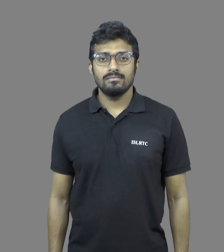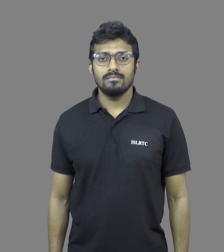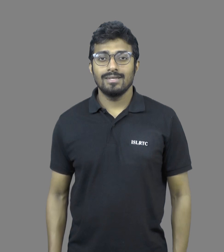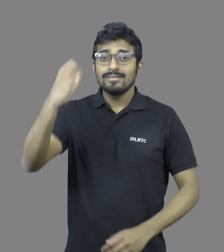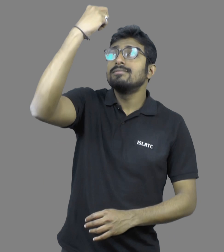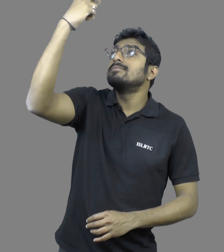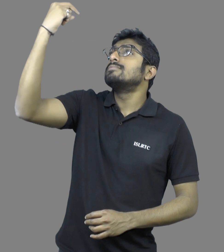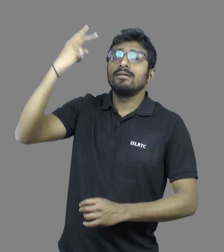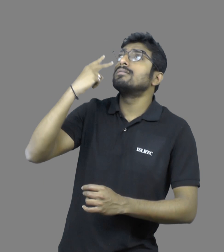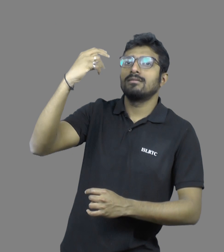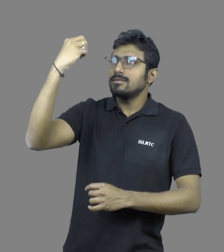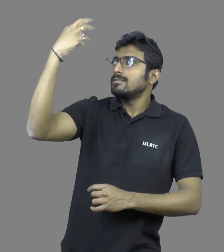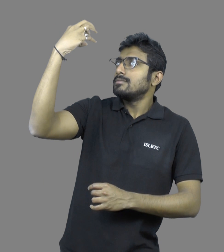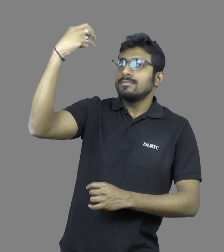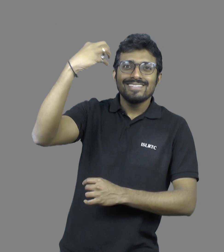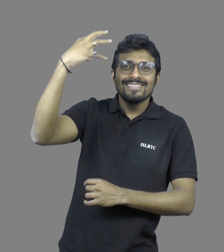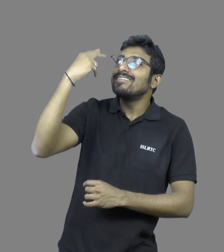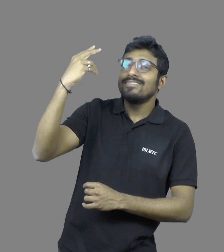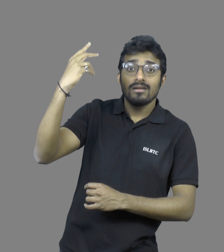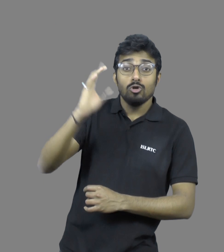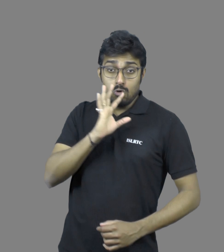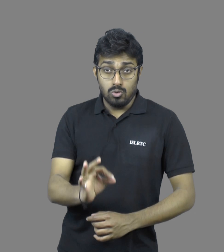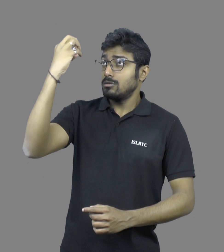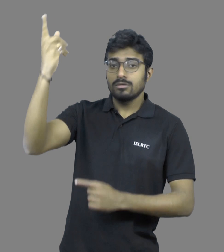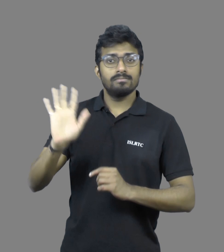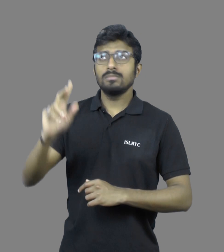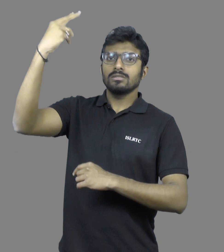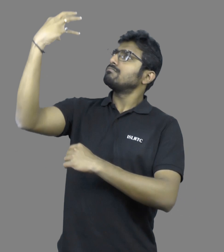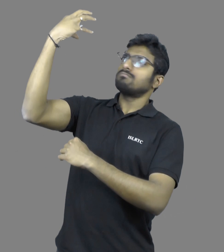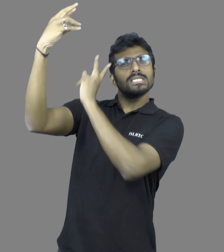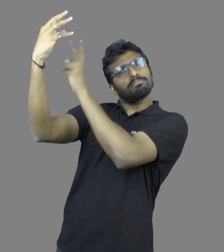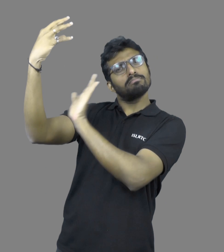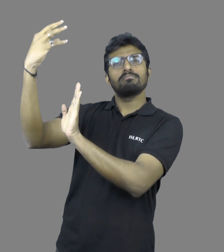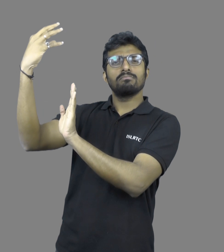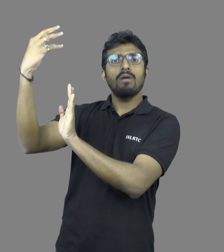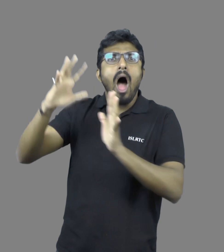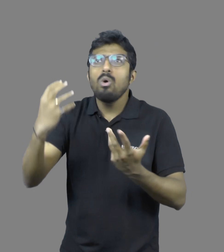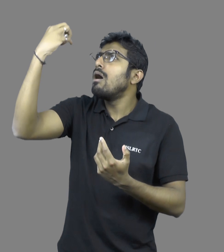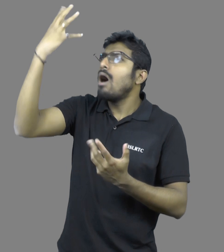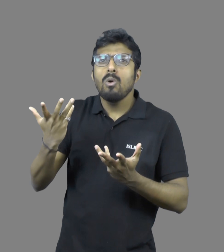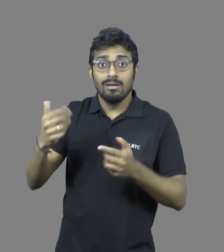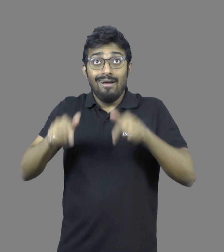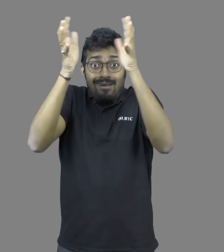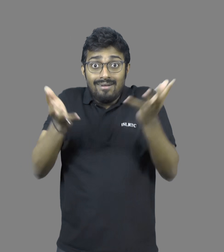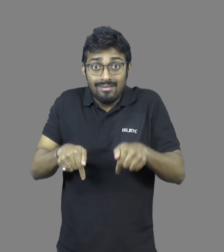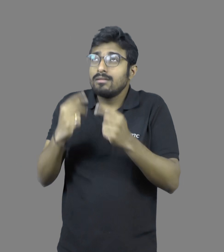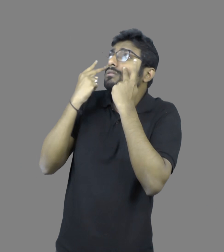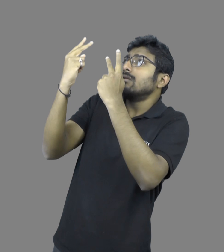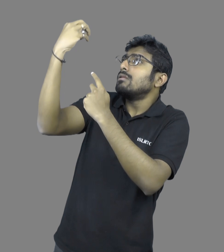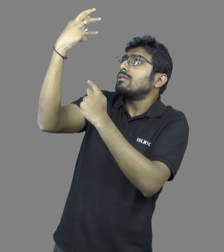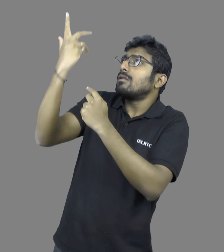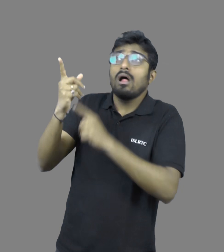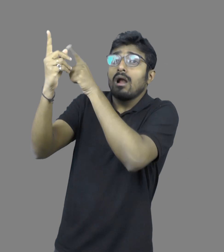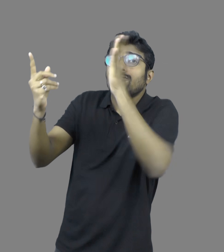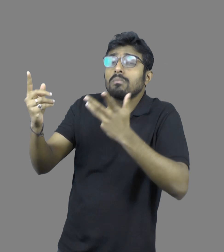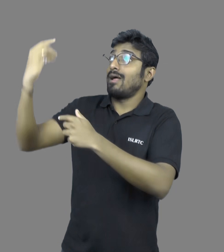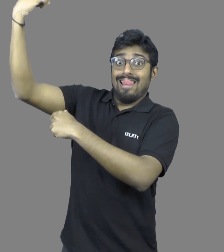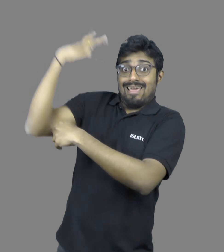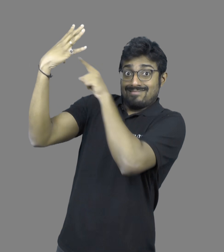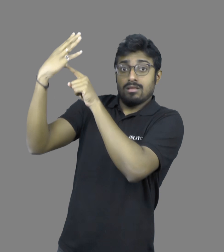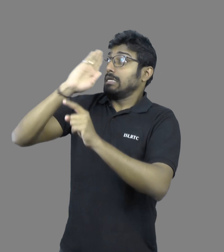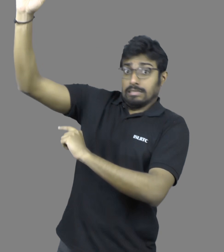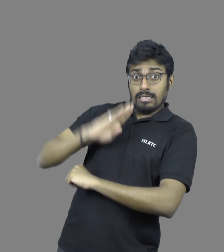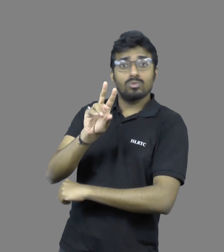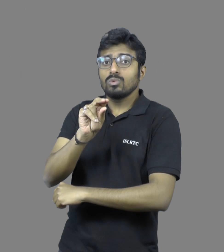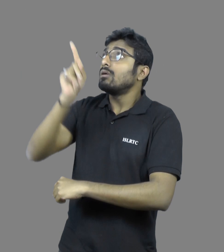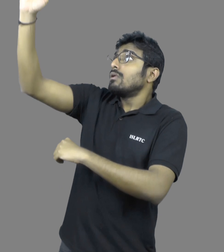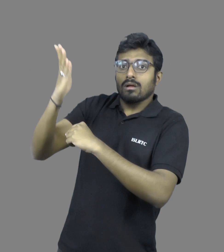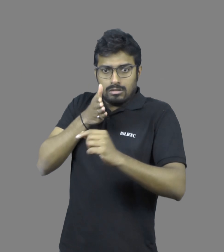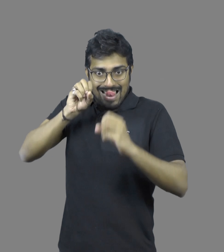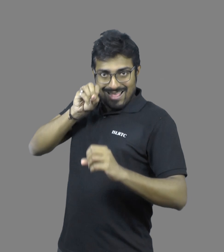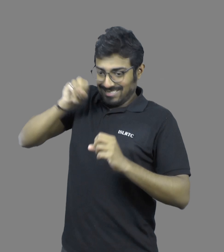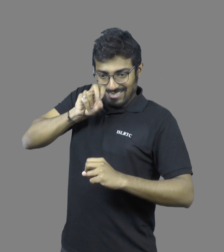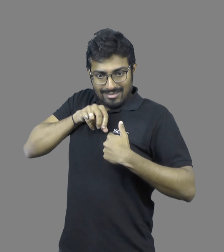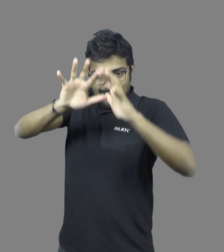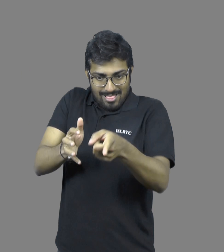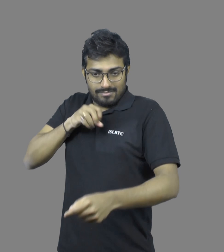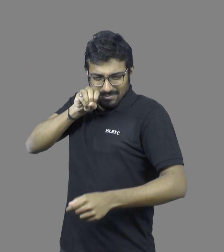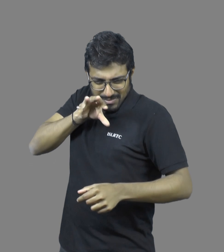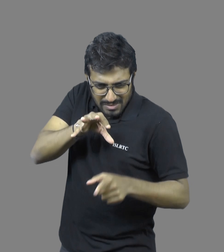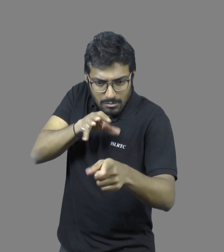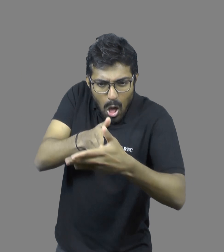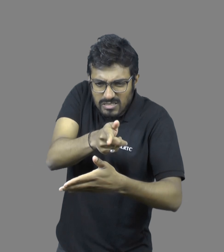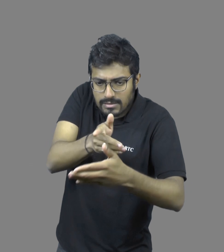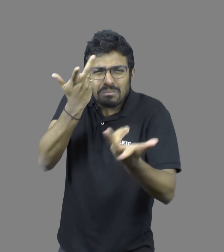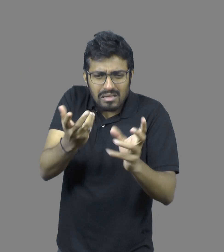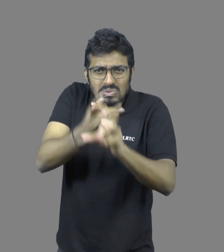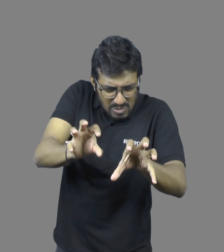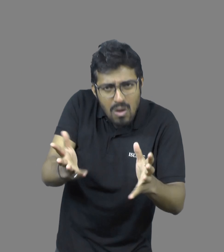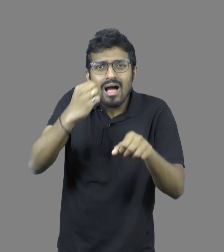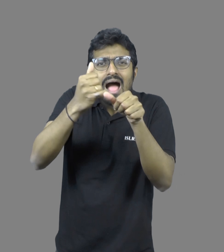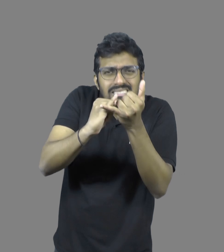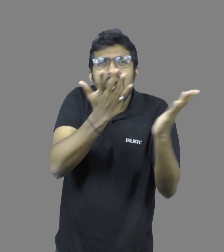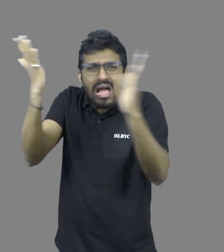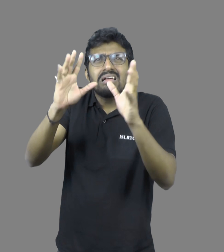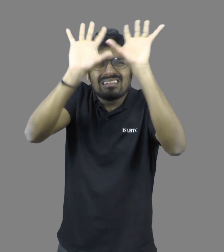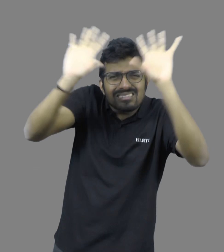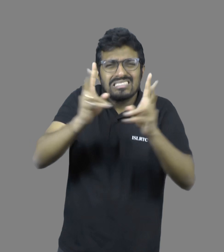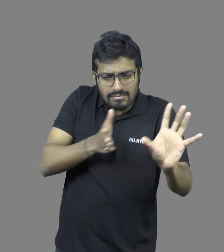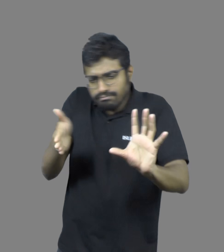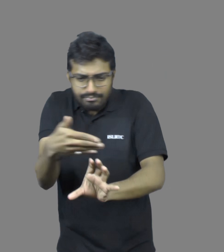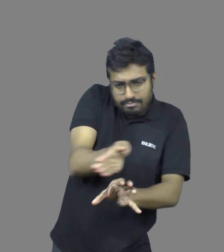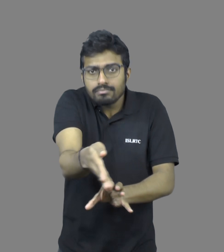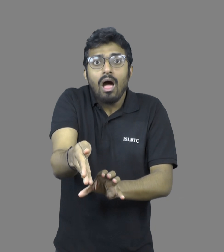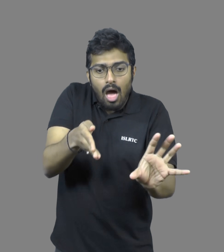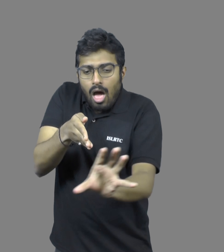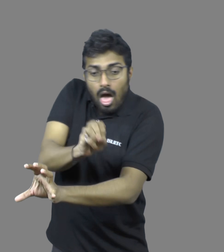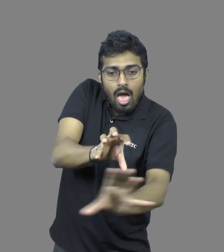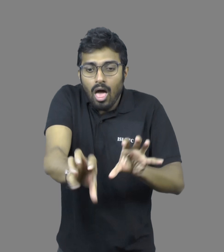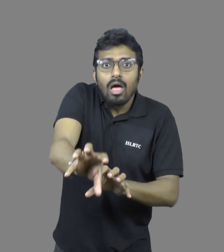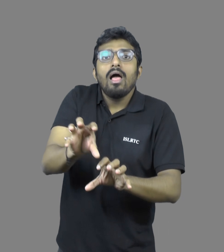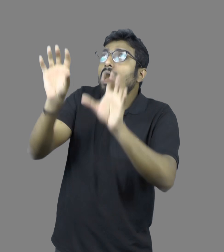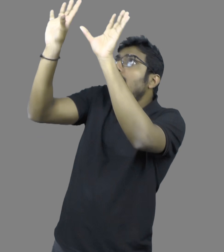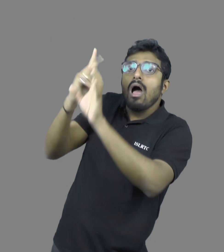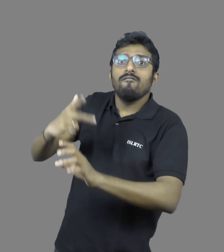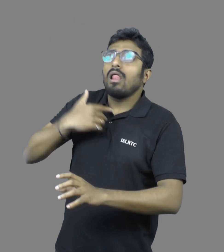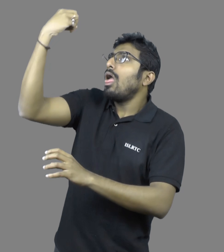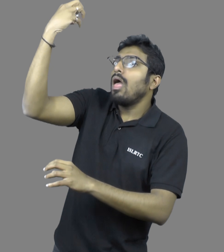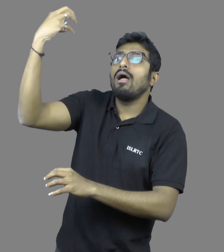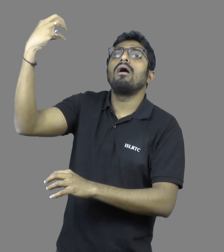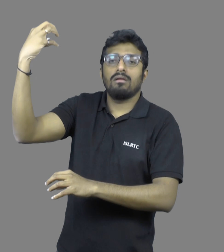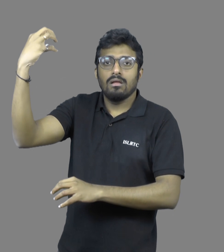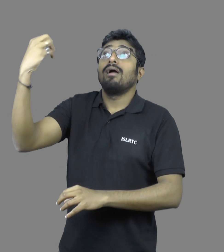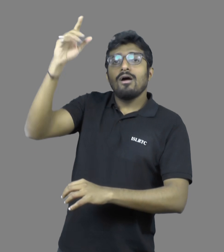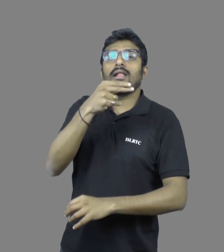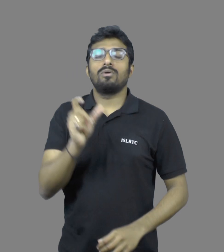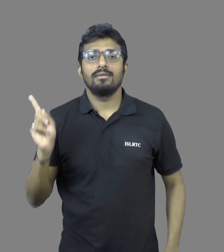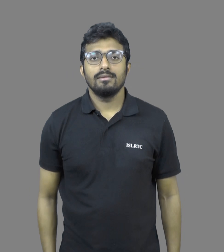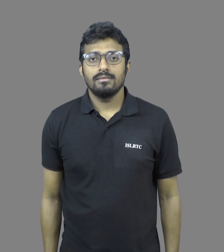Twinkling